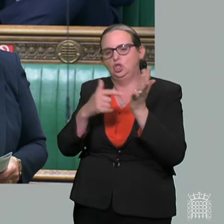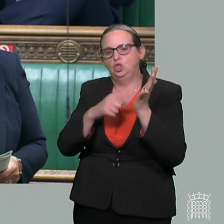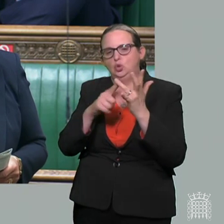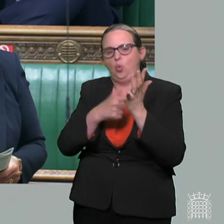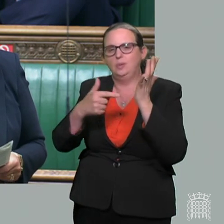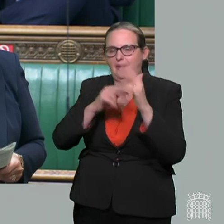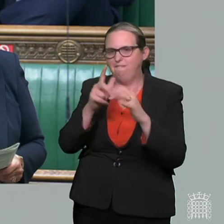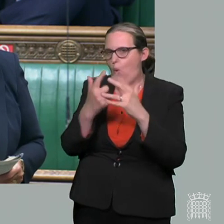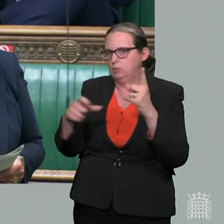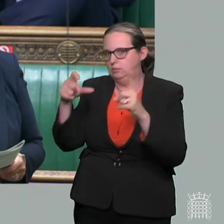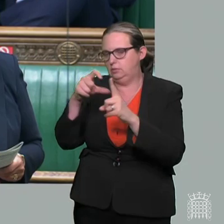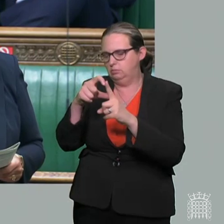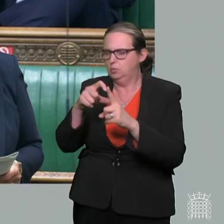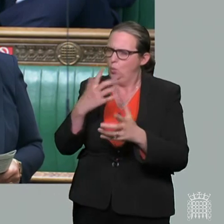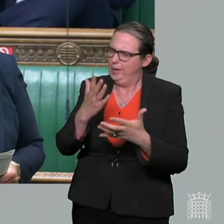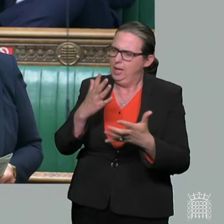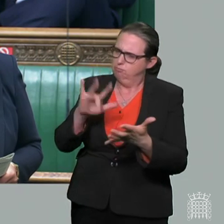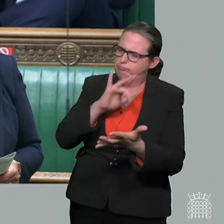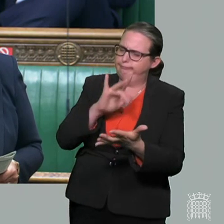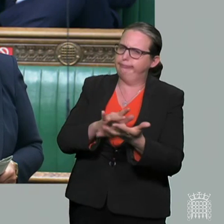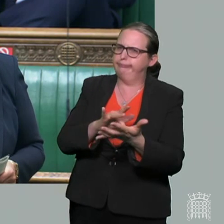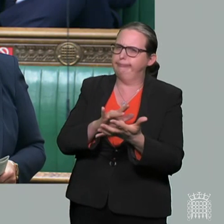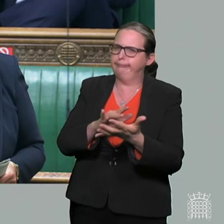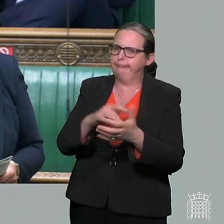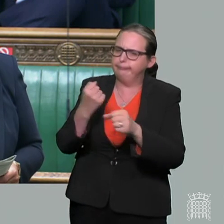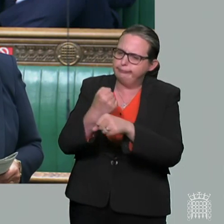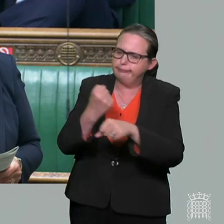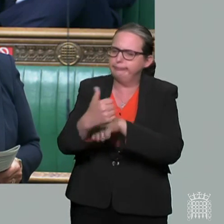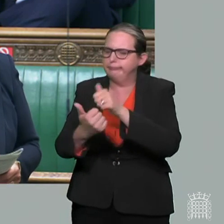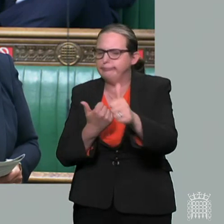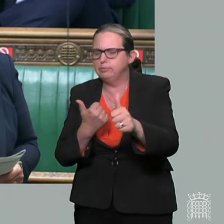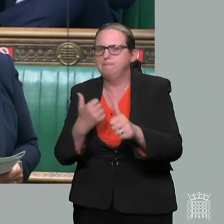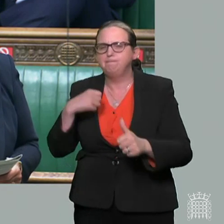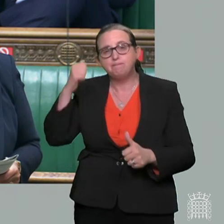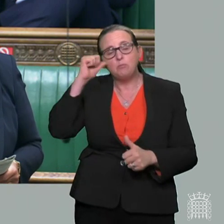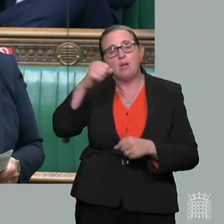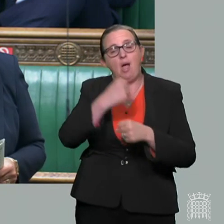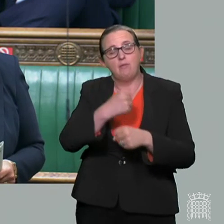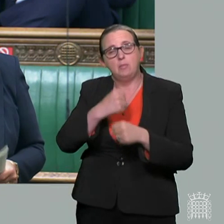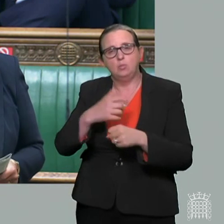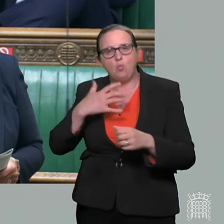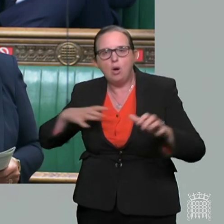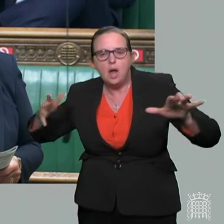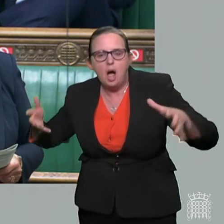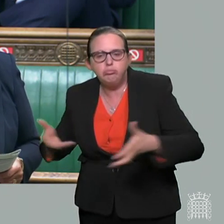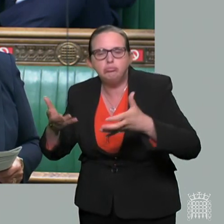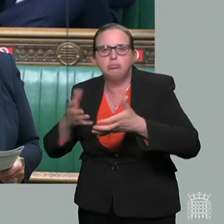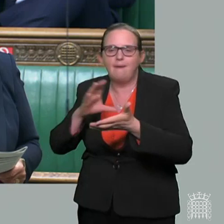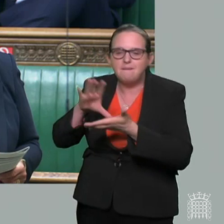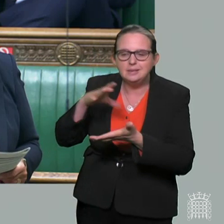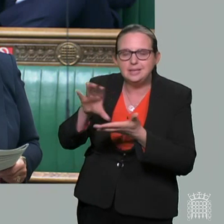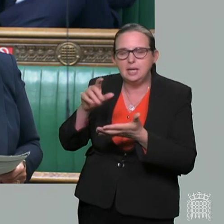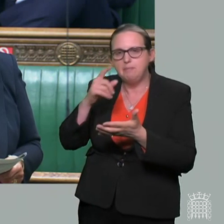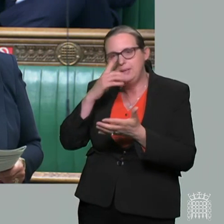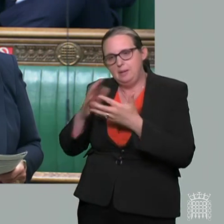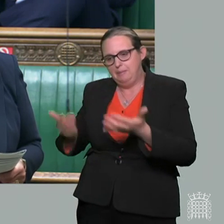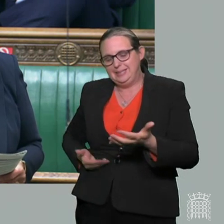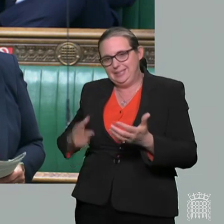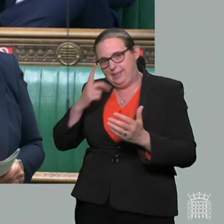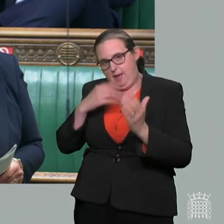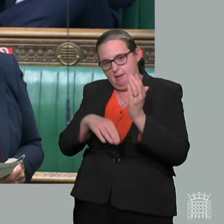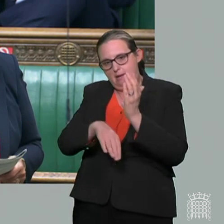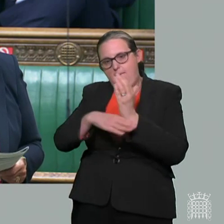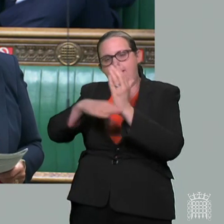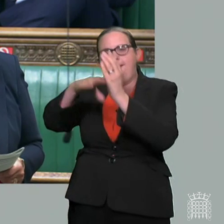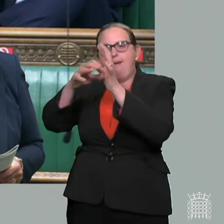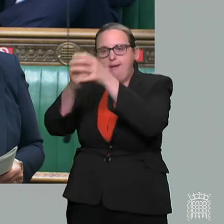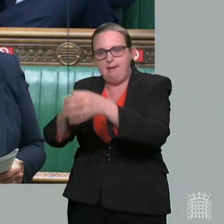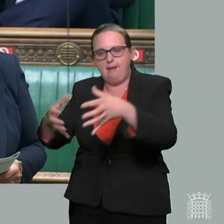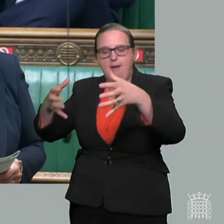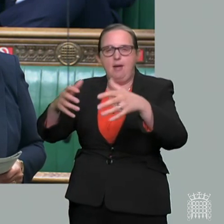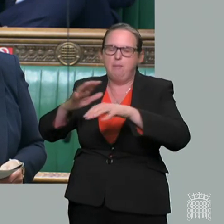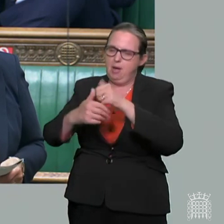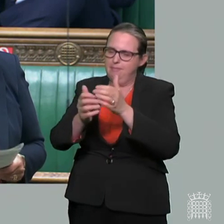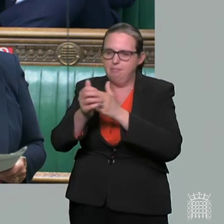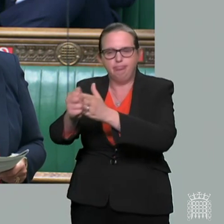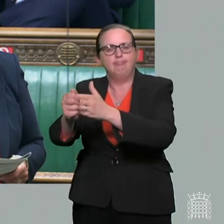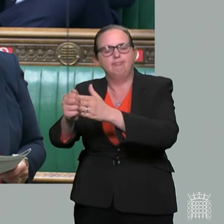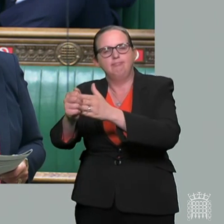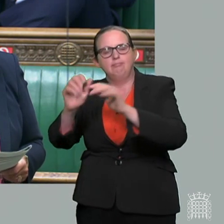I know that this Government want to ensure the best possible access to venture funding over multiple rounds to catapult and scale up businesses full of potential into world-beating companies.